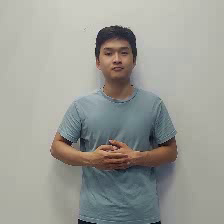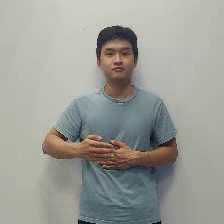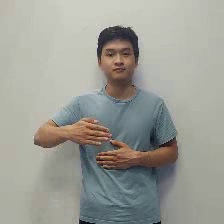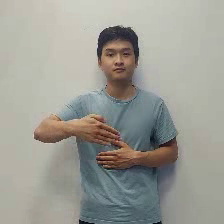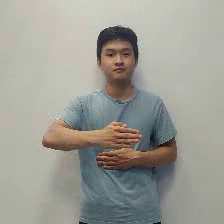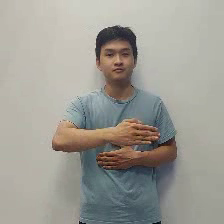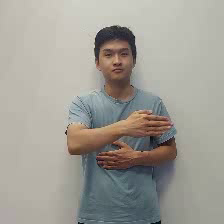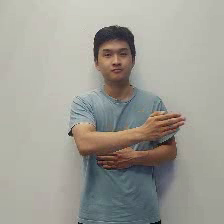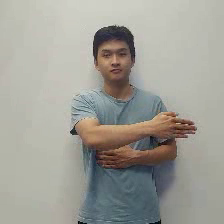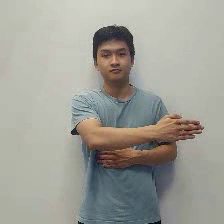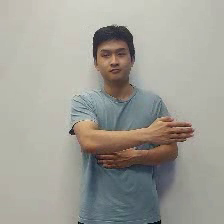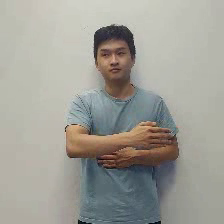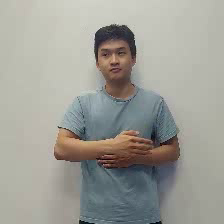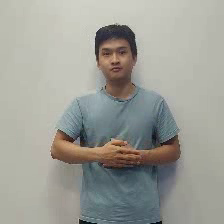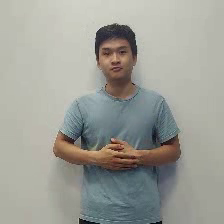Cá